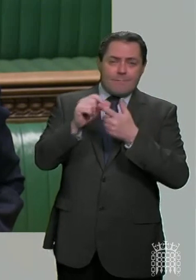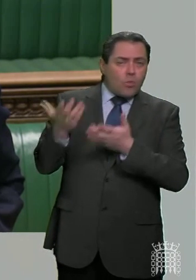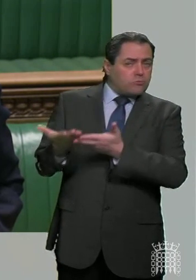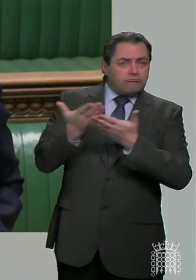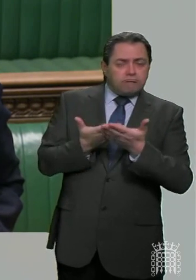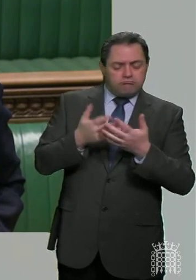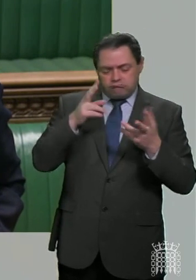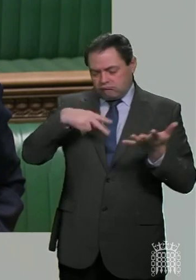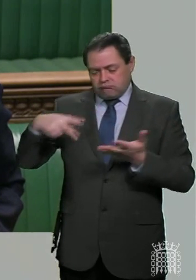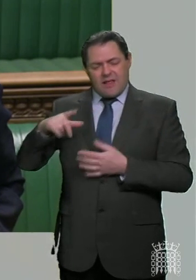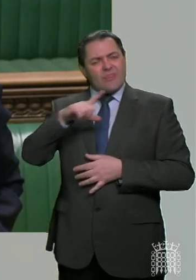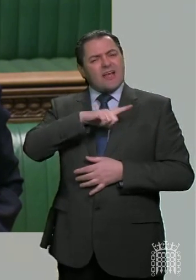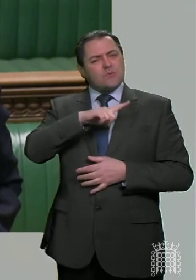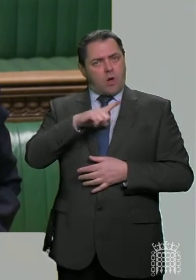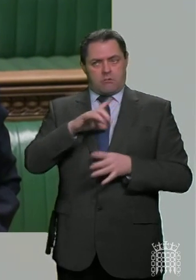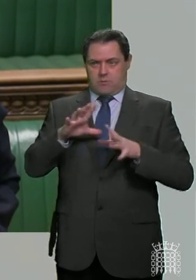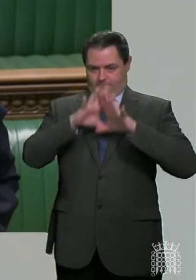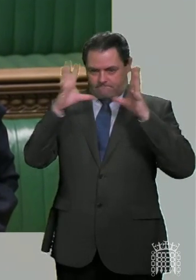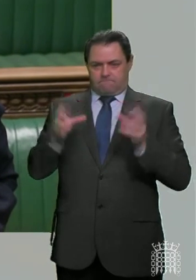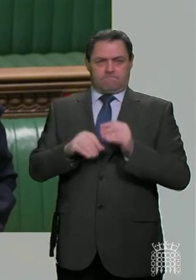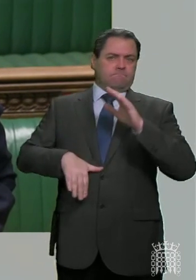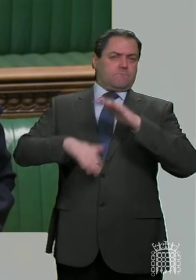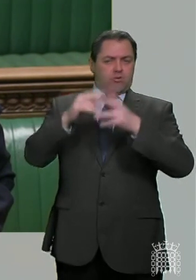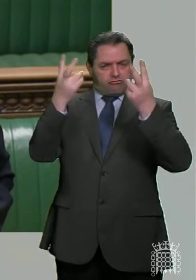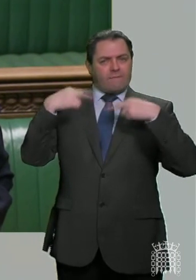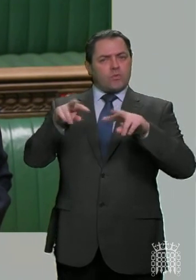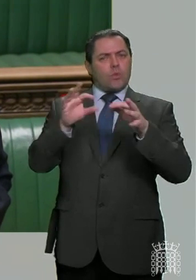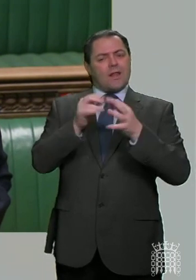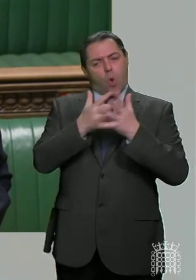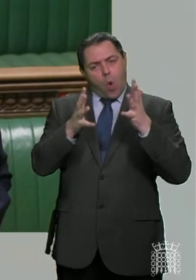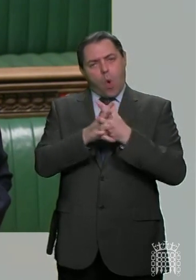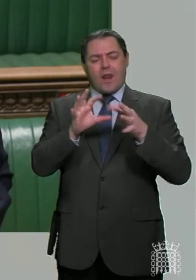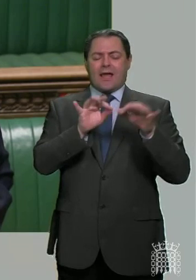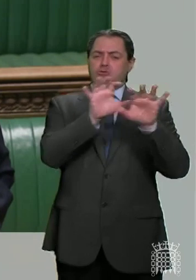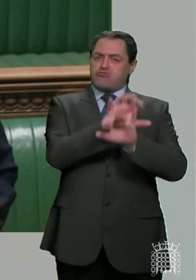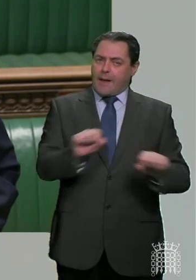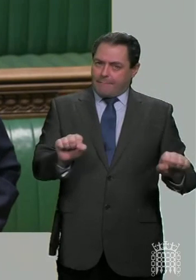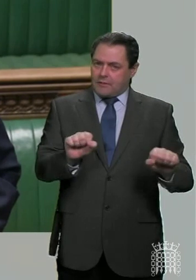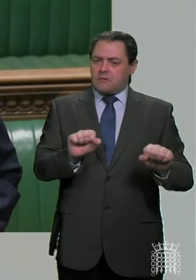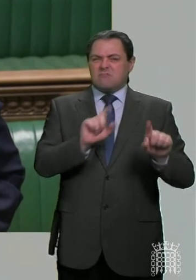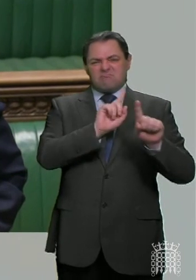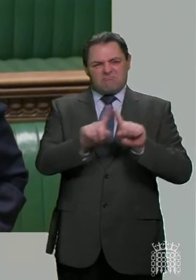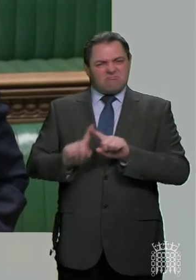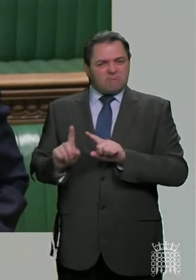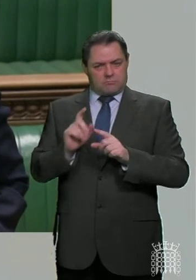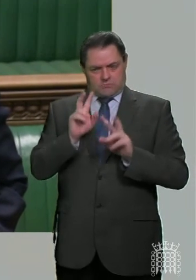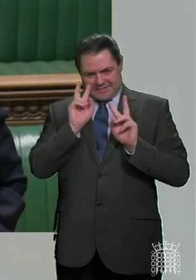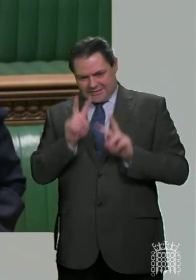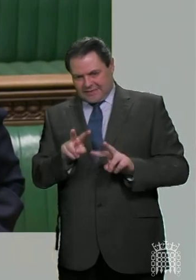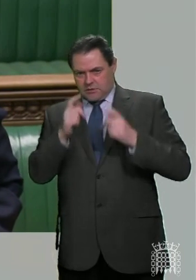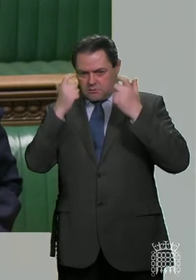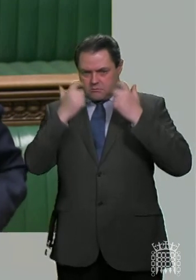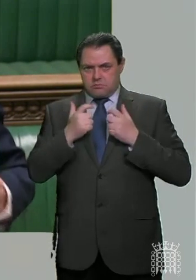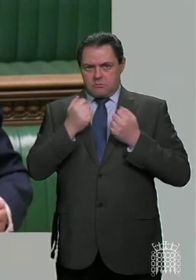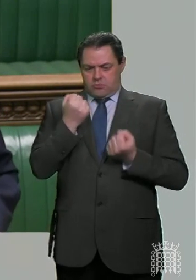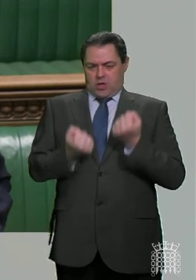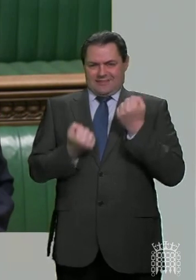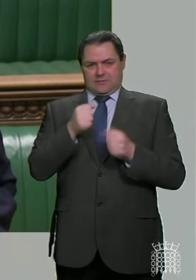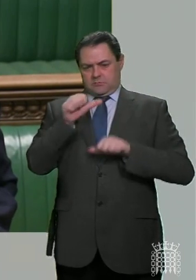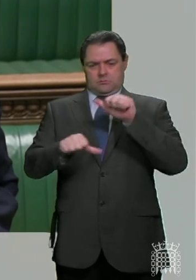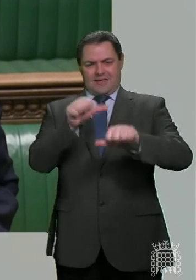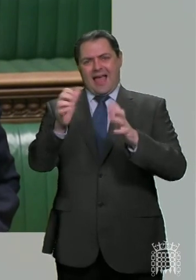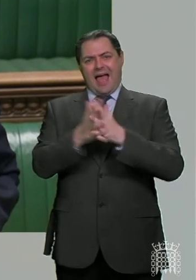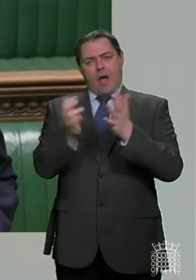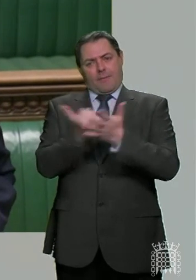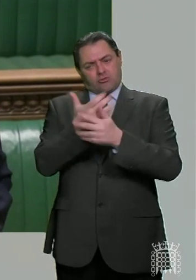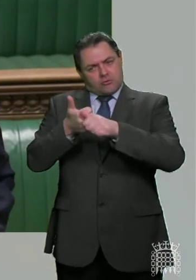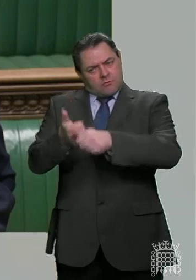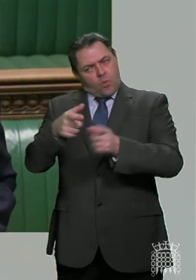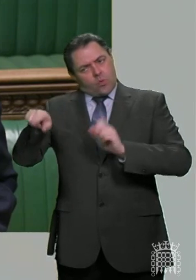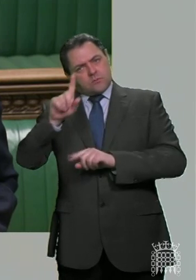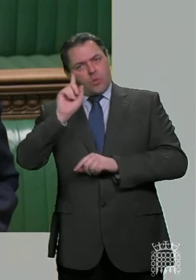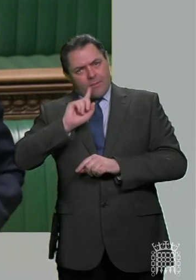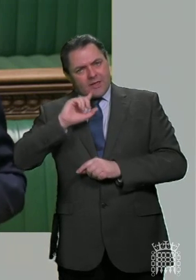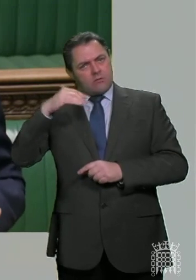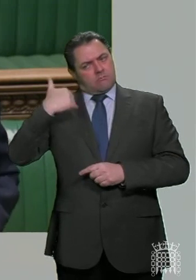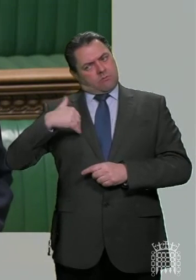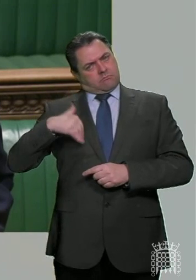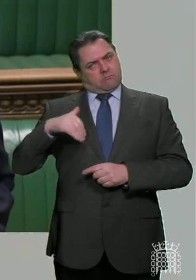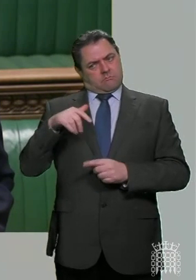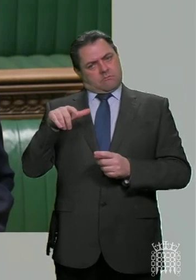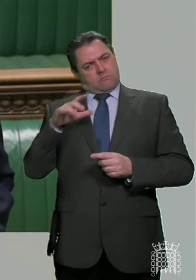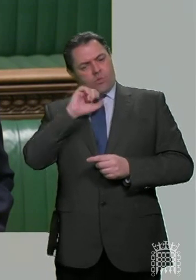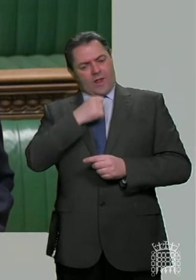That is why we are conducting an end-to-end review of the law on rape and how it works, and investing in the criminal justice system to speed up cases and give women and girls the confidence they need.